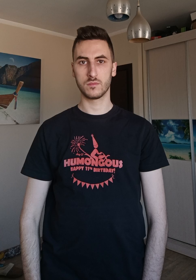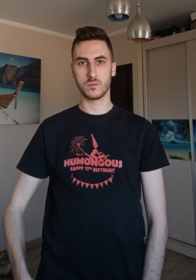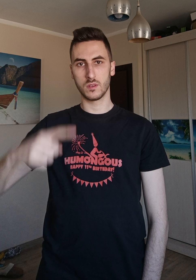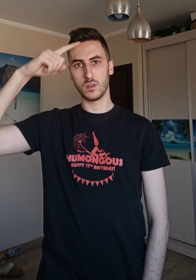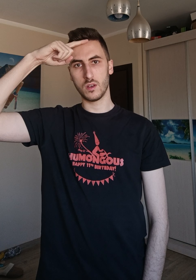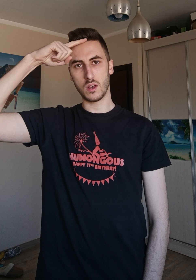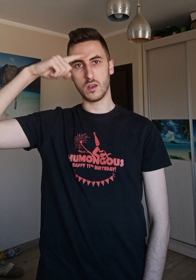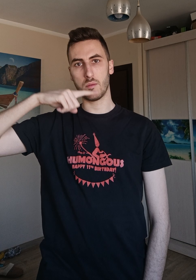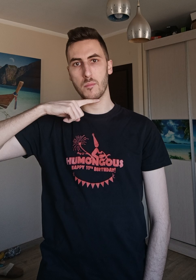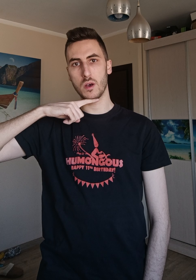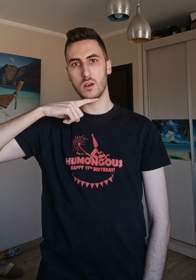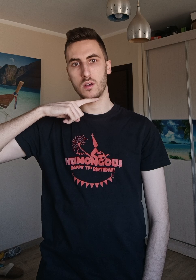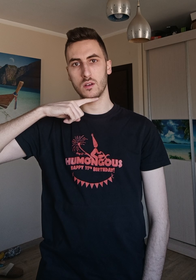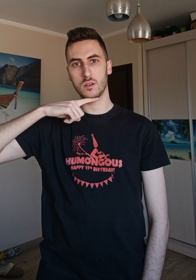אבא